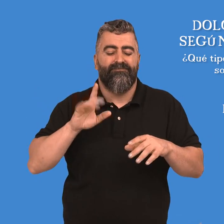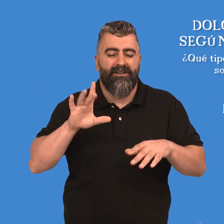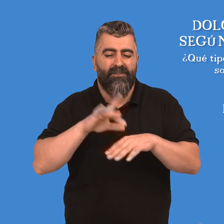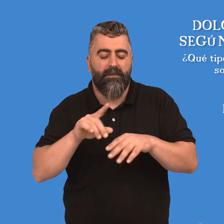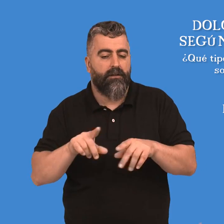enfermo